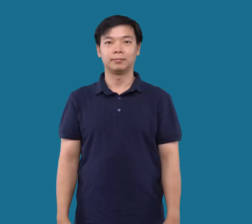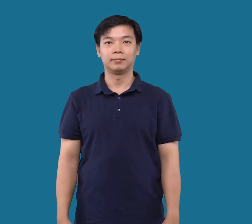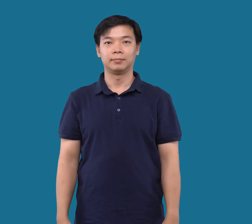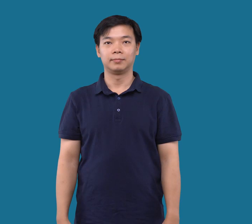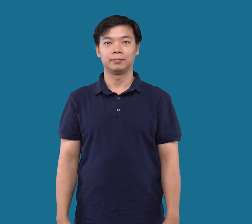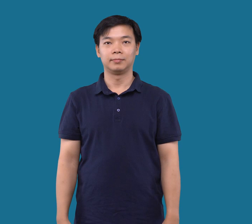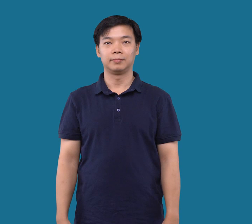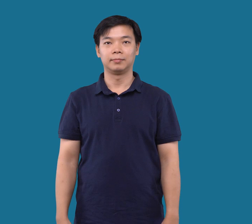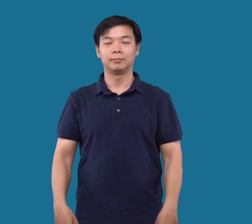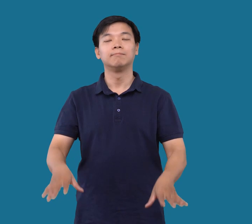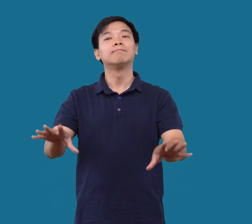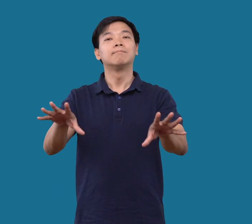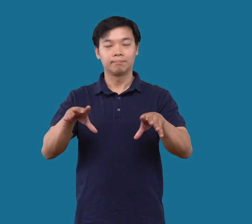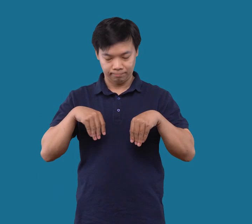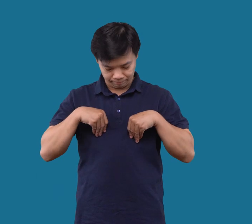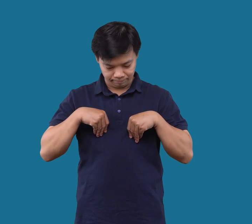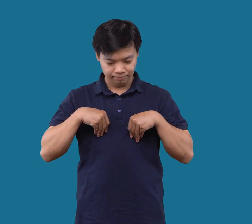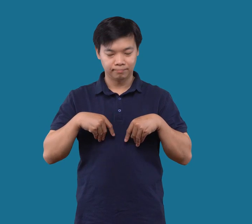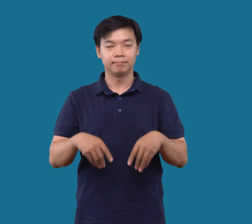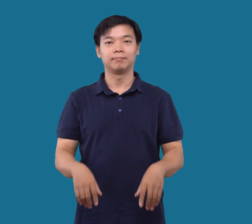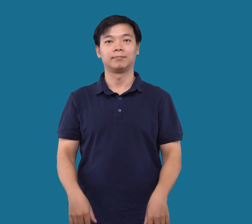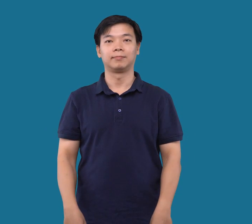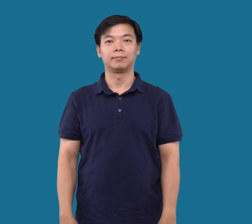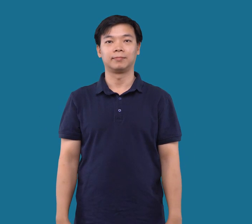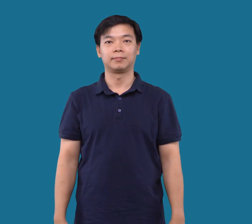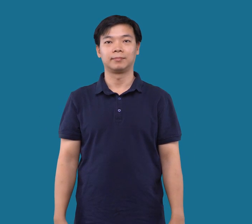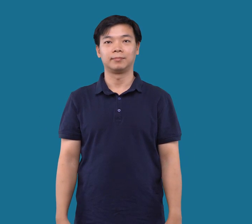công nhận